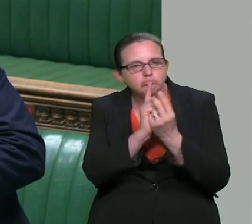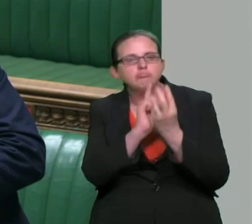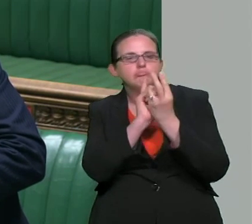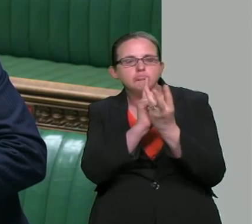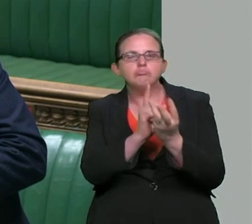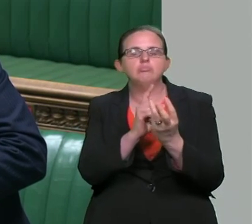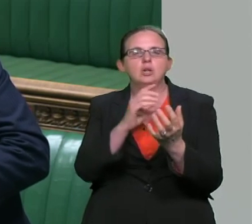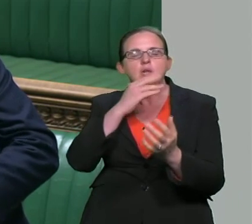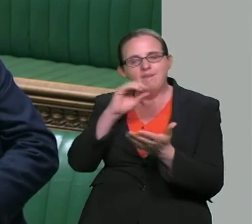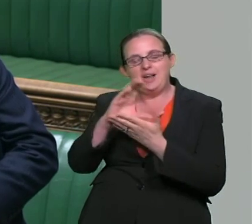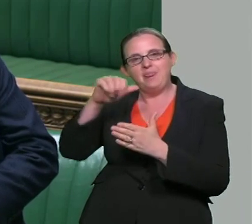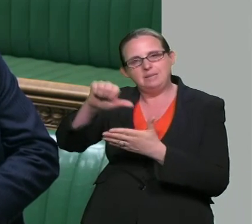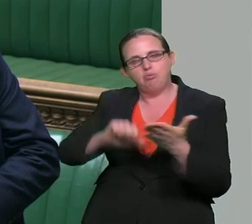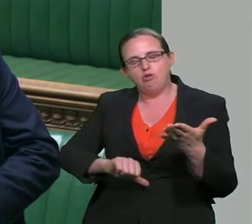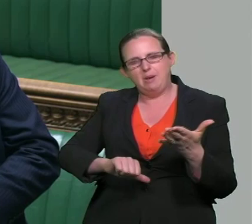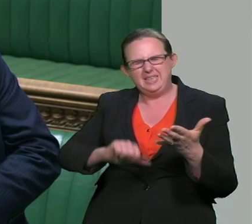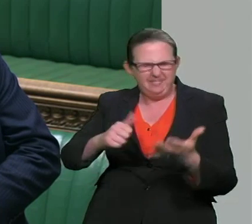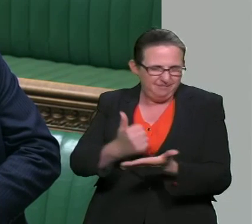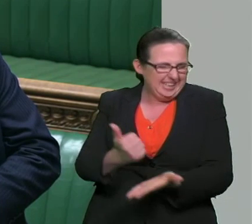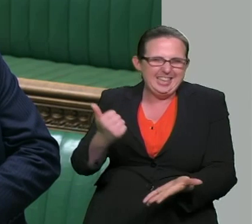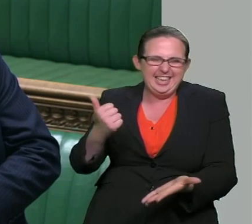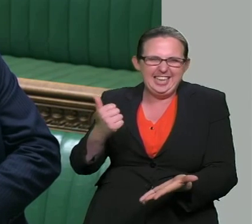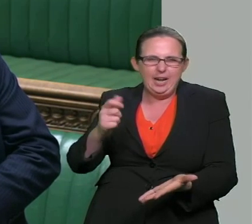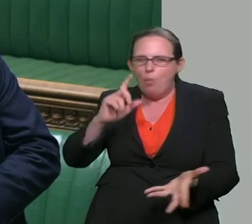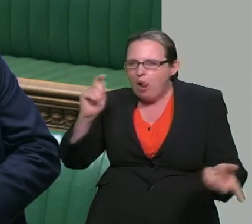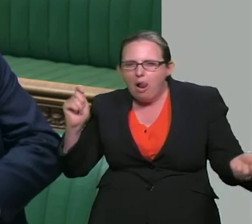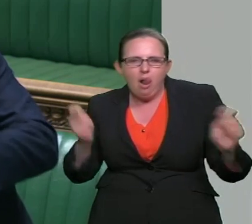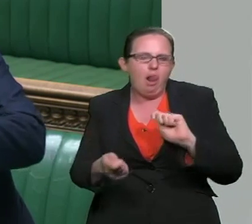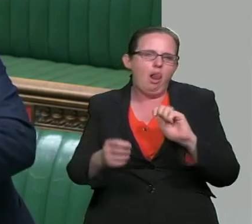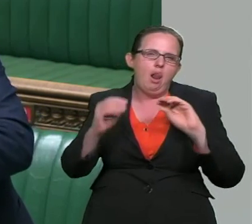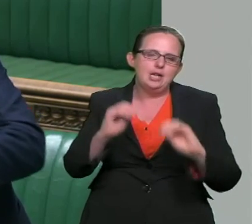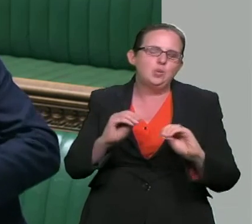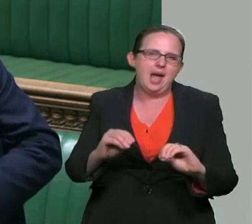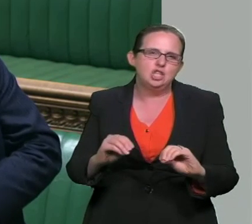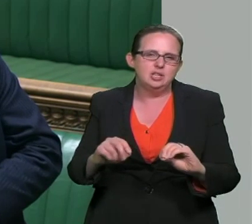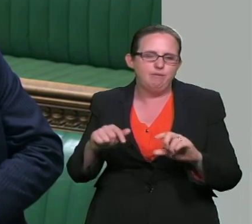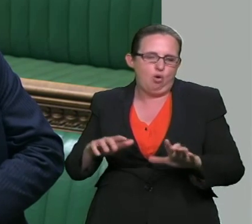It is a fantastic thing; it is a revolution in education for this country.